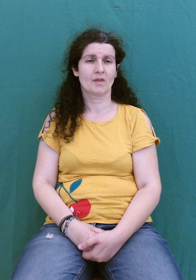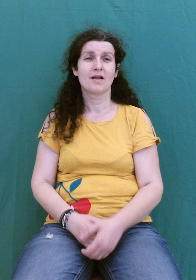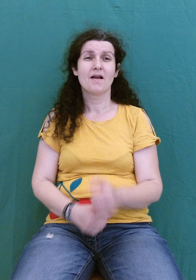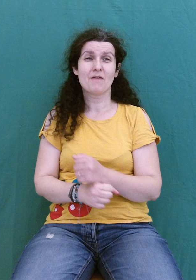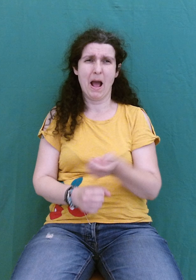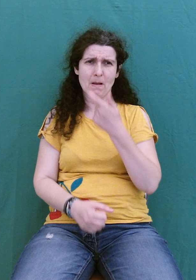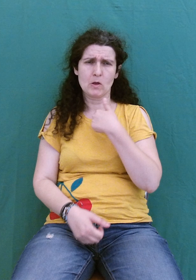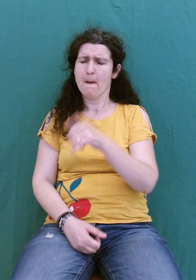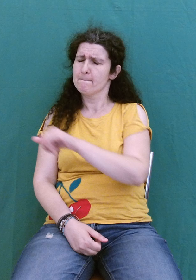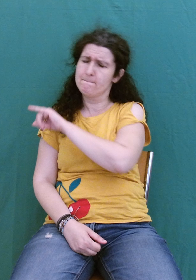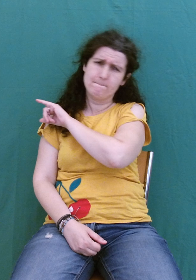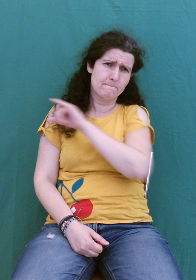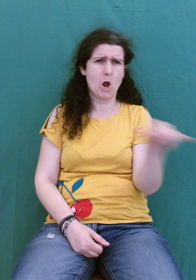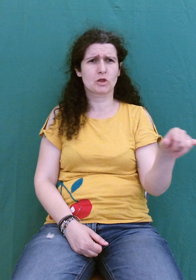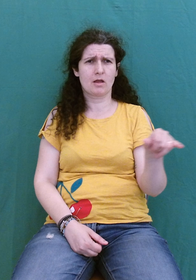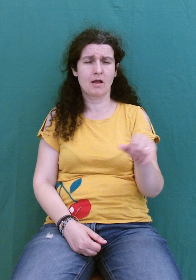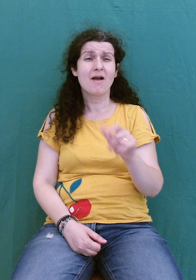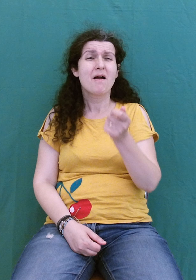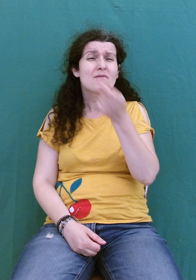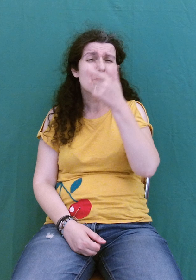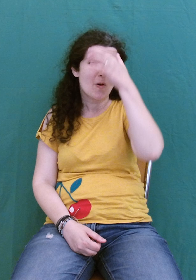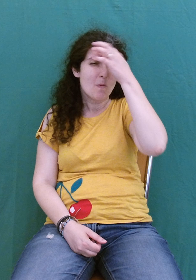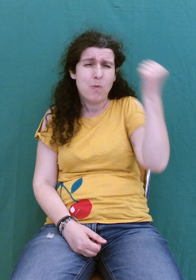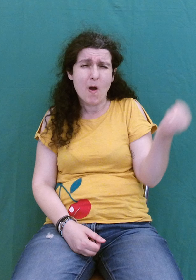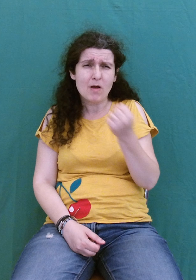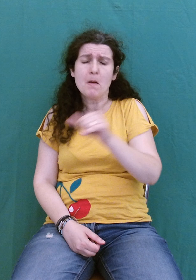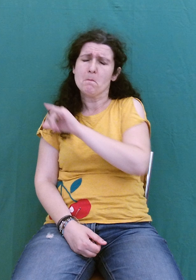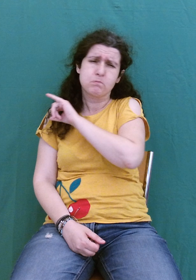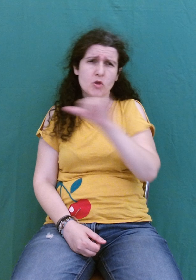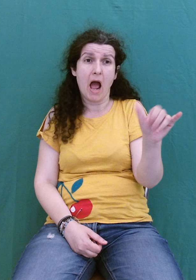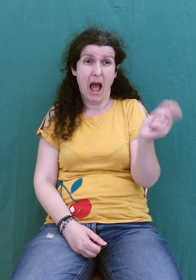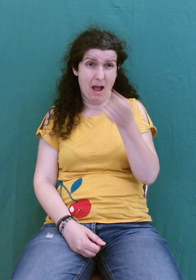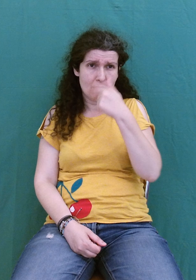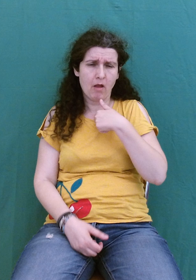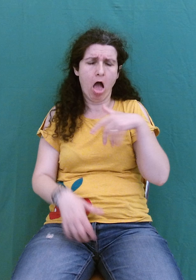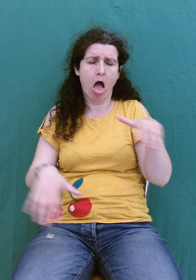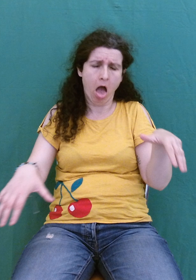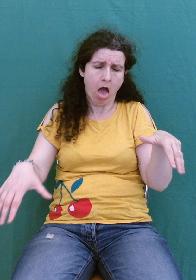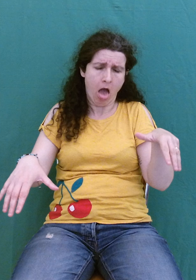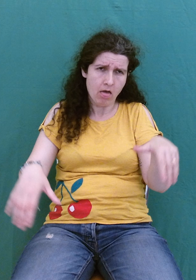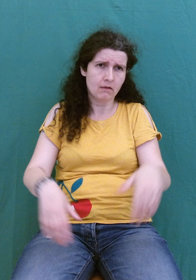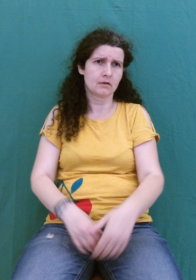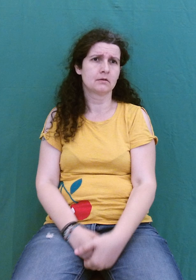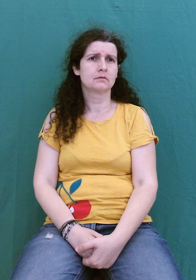ΦΑΡΜΑΚΑ ΕΓΩ ΠΟΤΕ ΦΑΡΜΑΚΑ ΠΟΝΟΚΕΦΑΛΟΣ ΠΟΤΕ ΦΑΡΜΑΚΑ ΕΓΩ ΥΠΝΟΒΑΤΗΣ ?